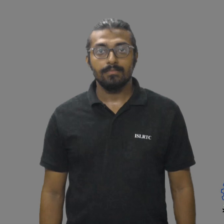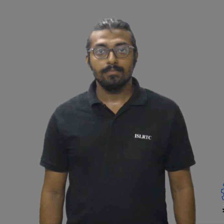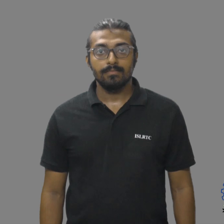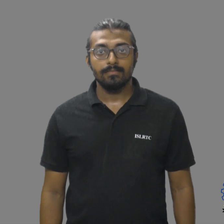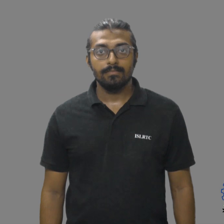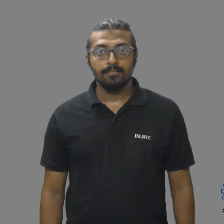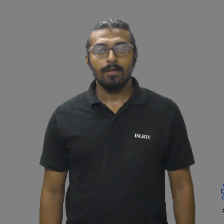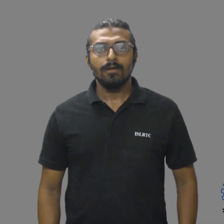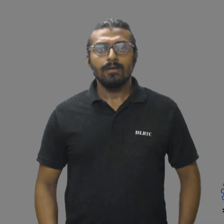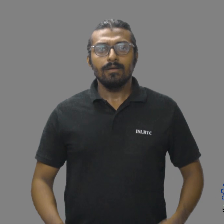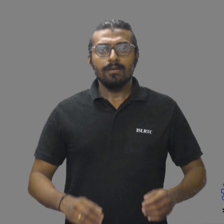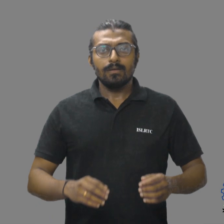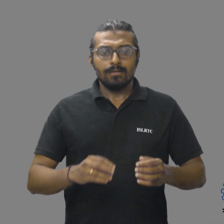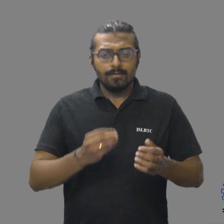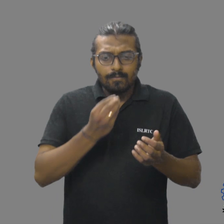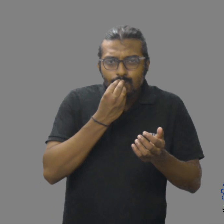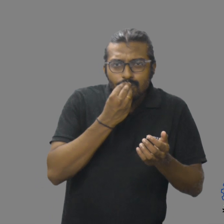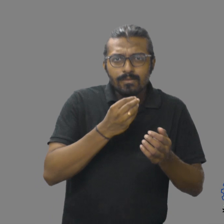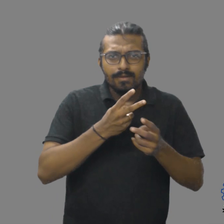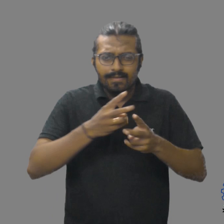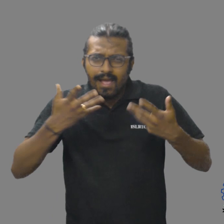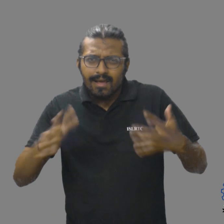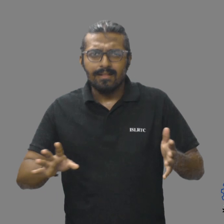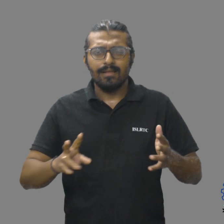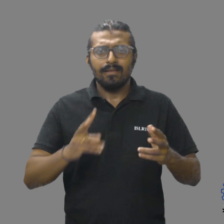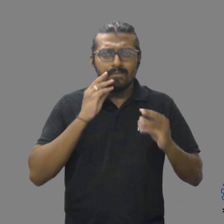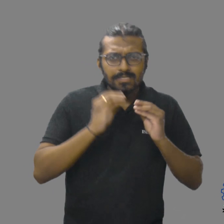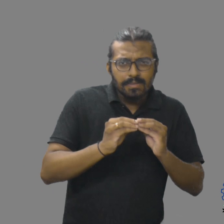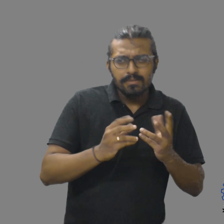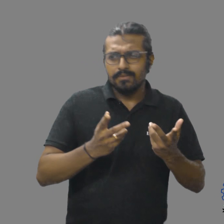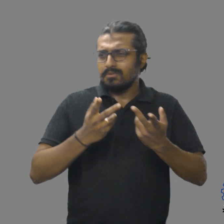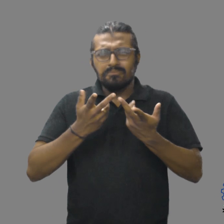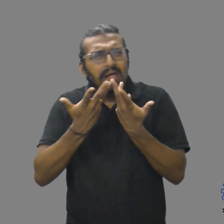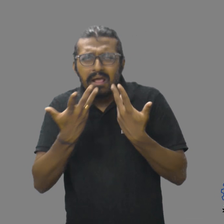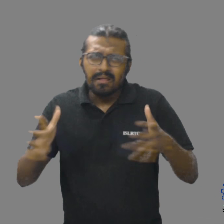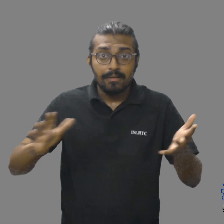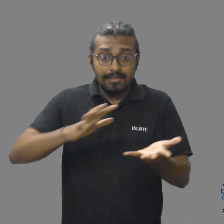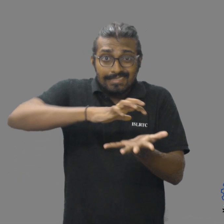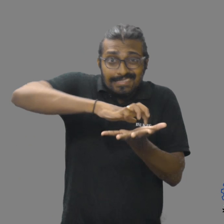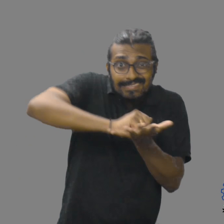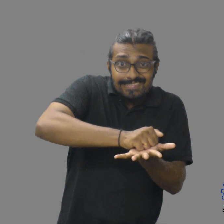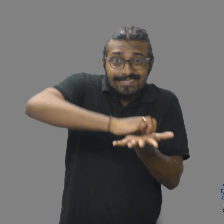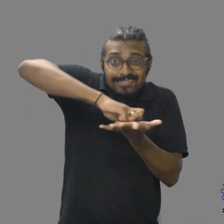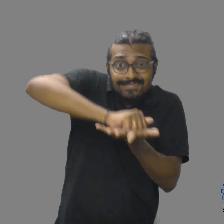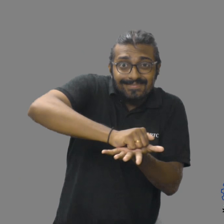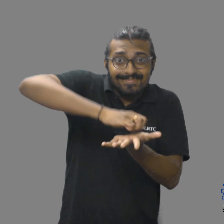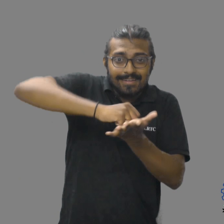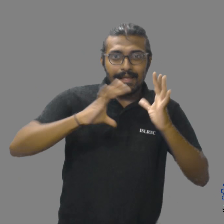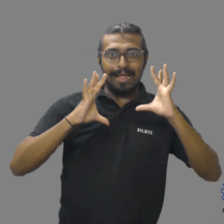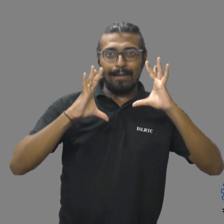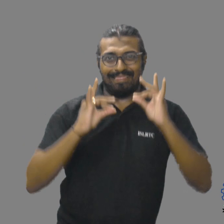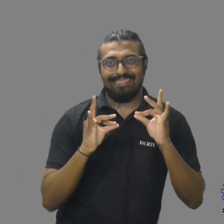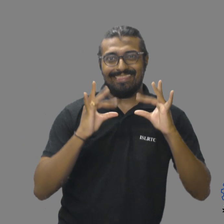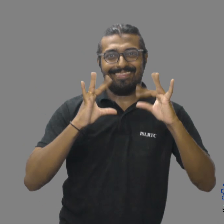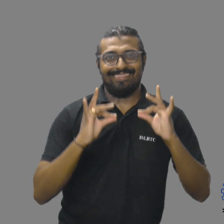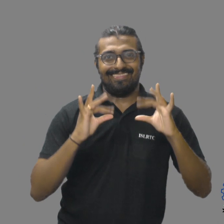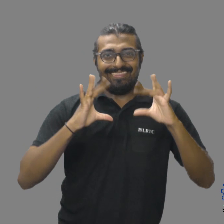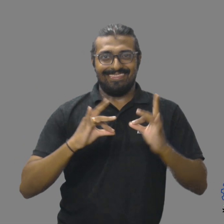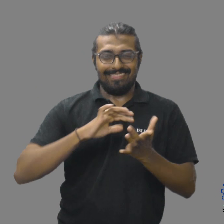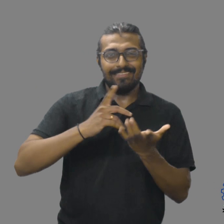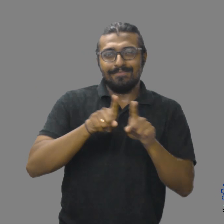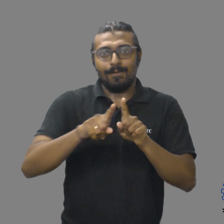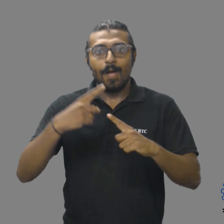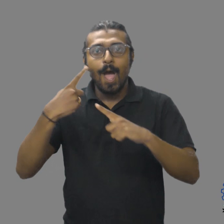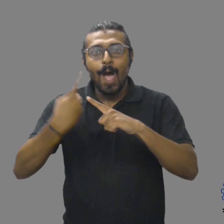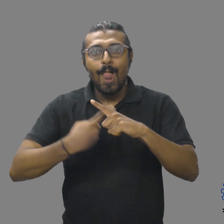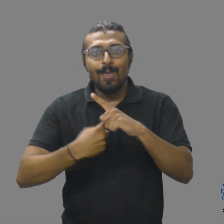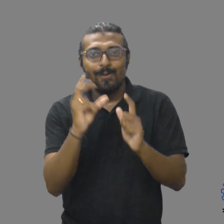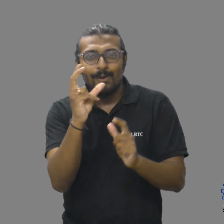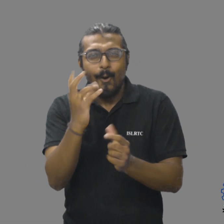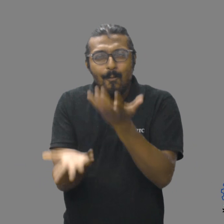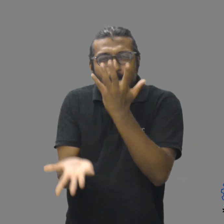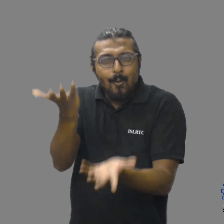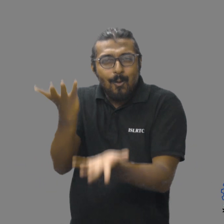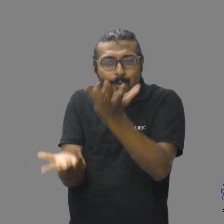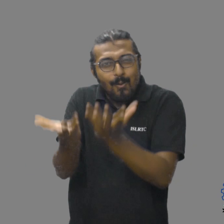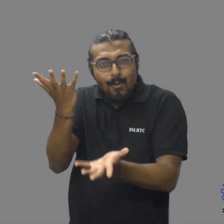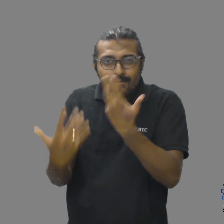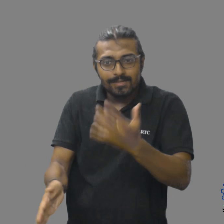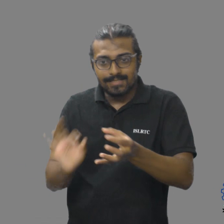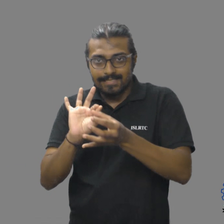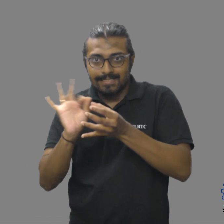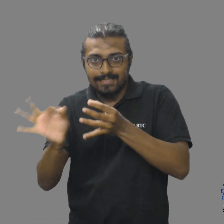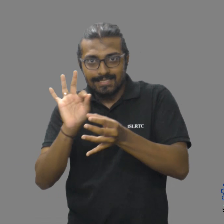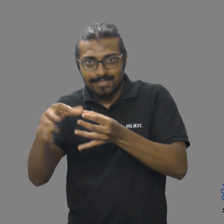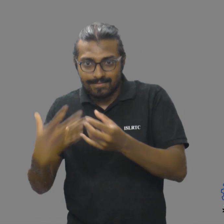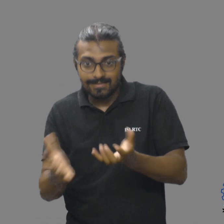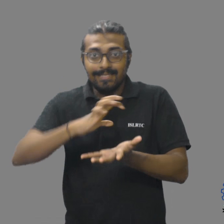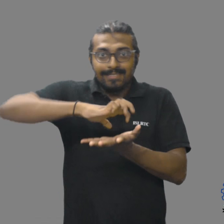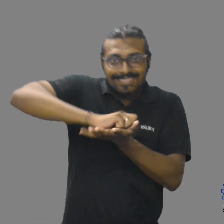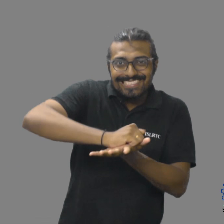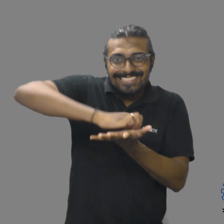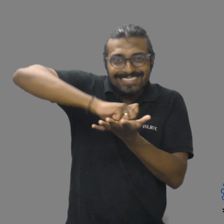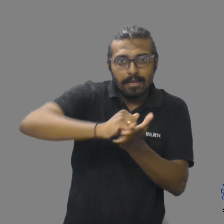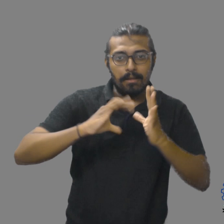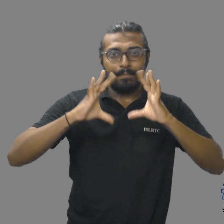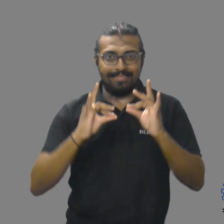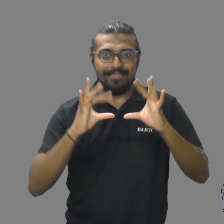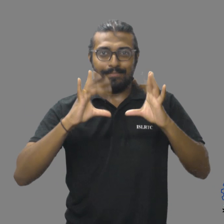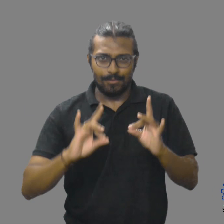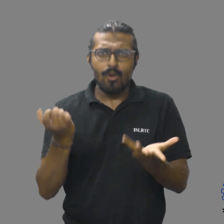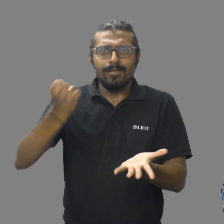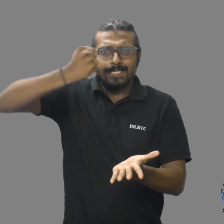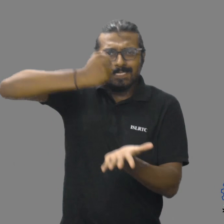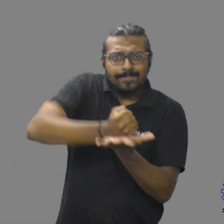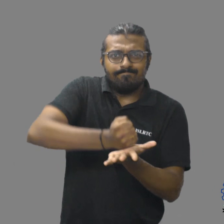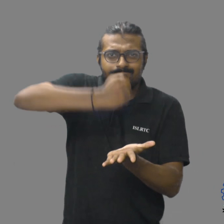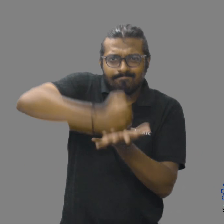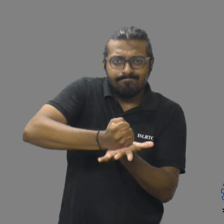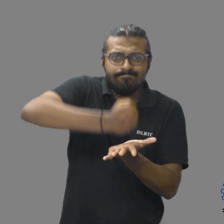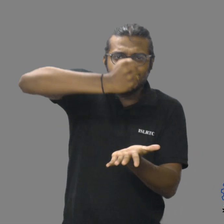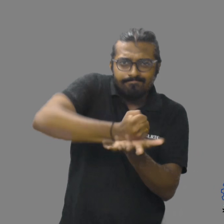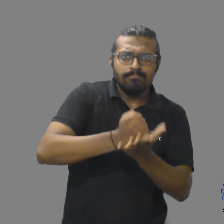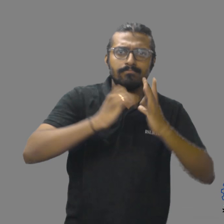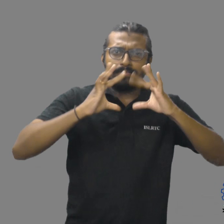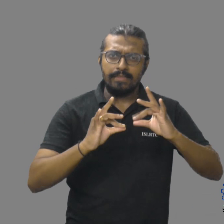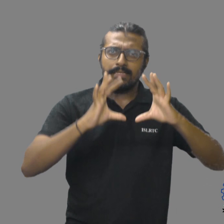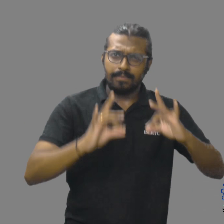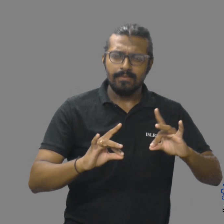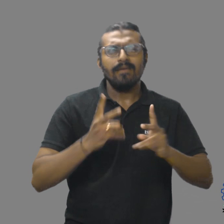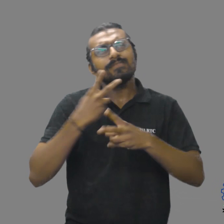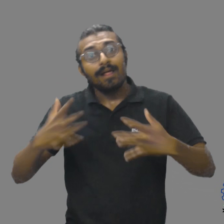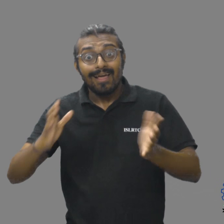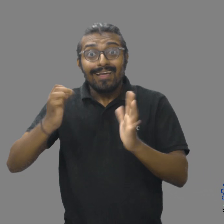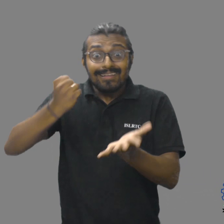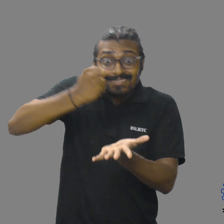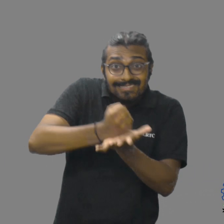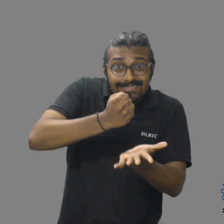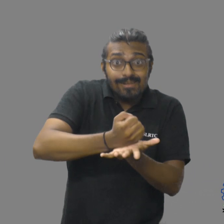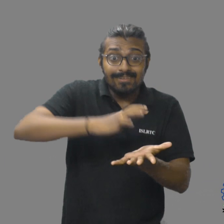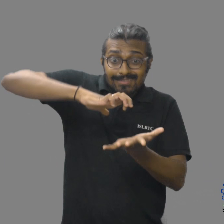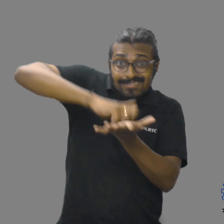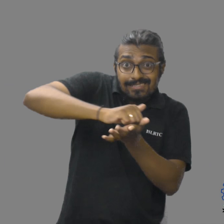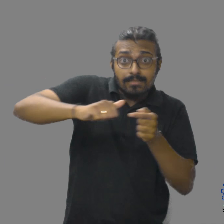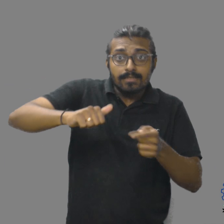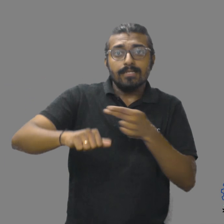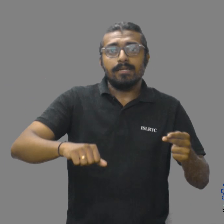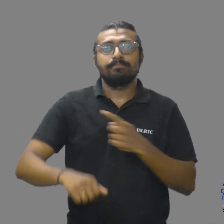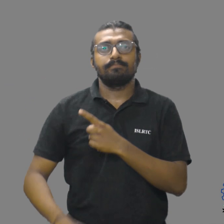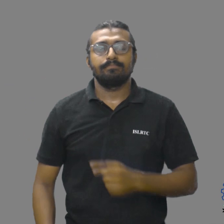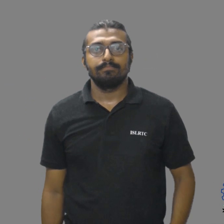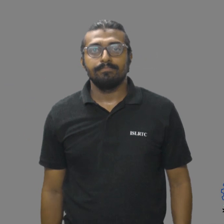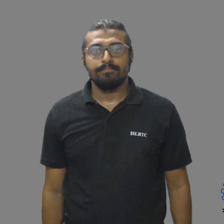Mash